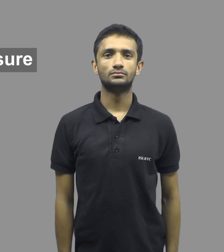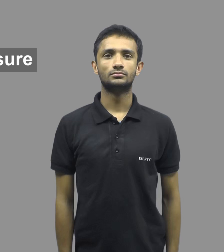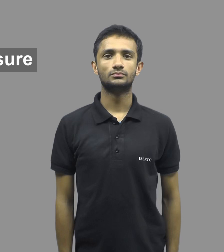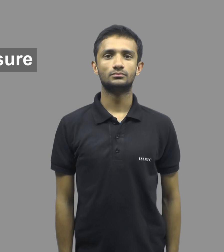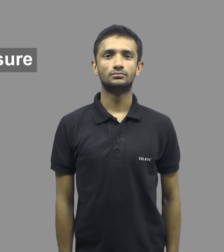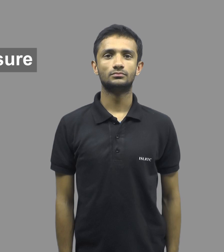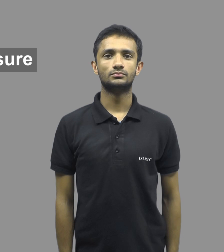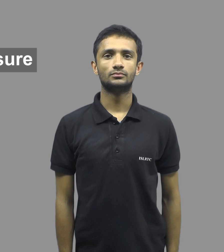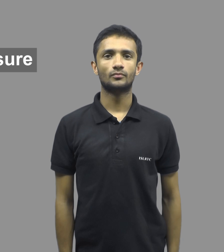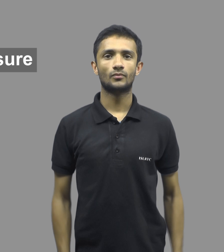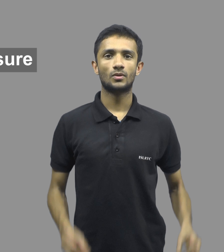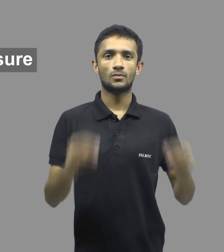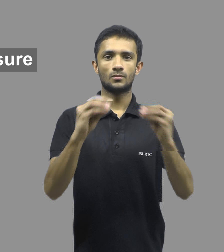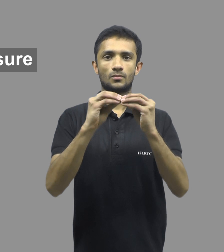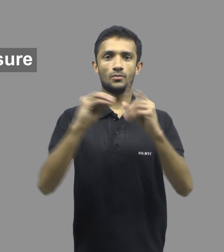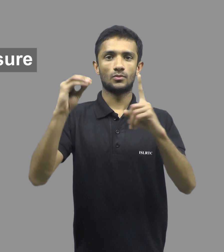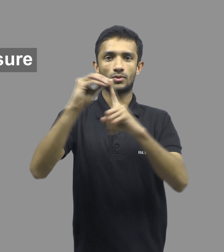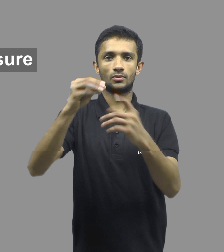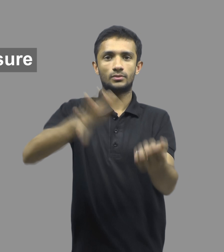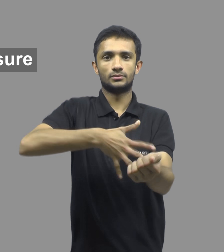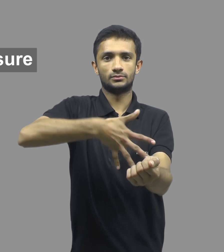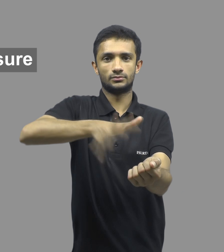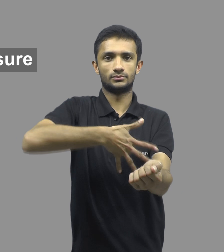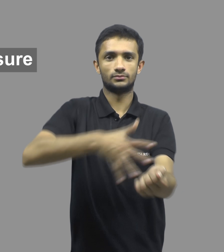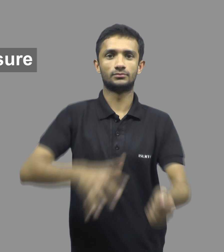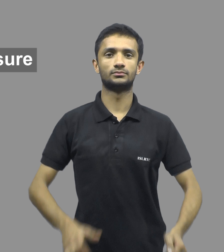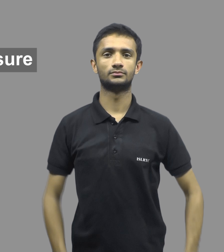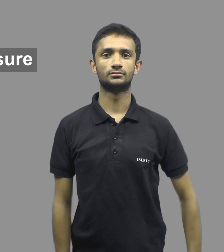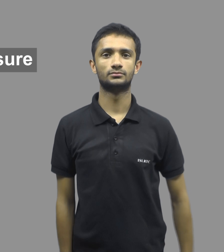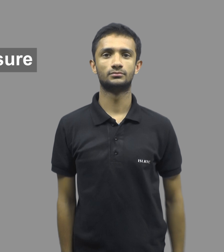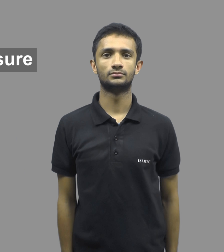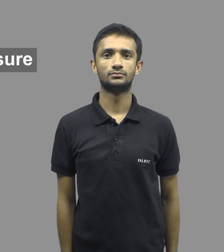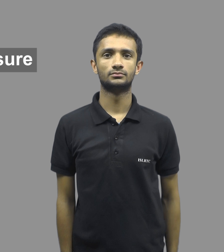Blood Pressure